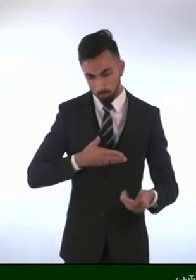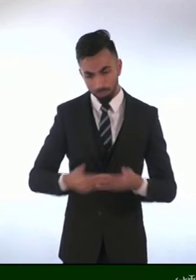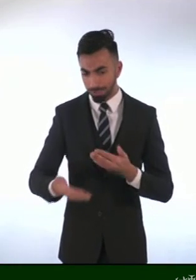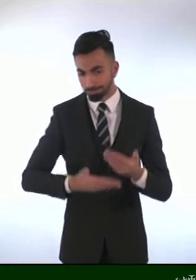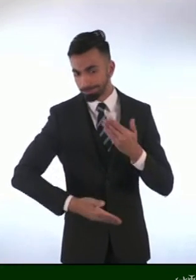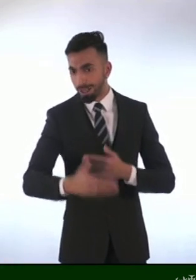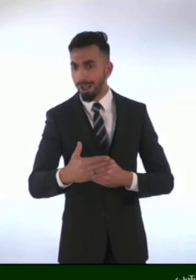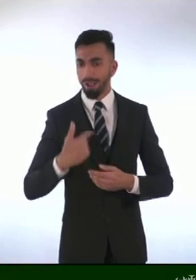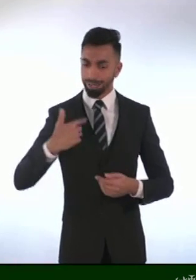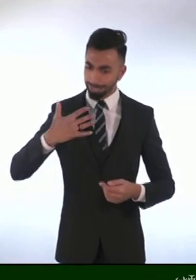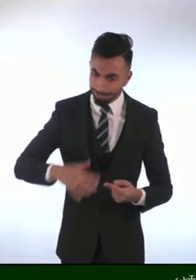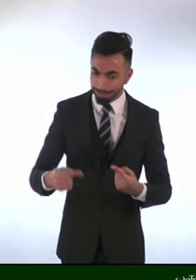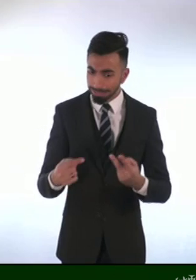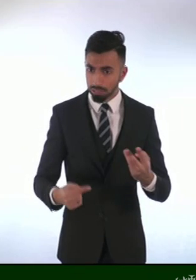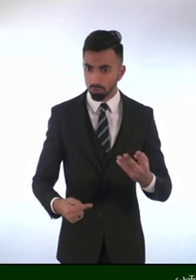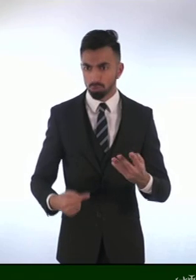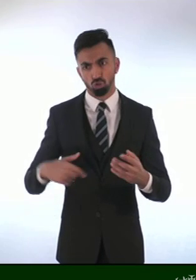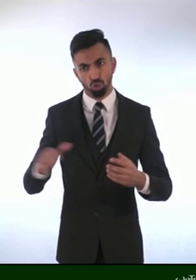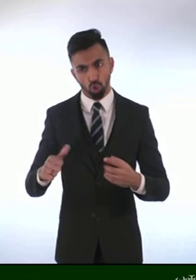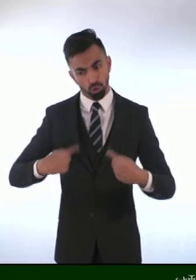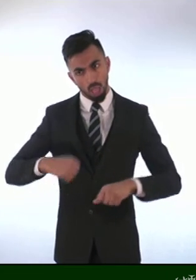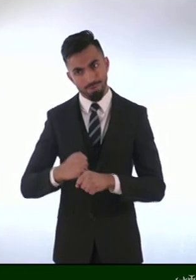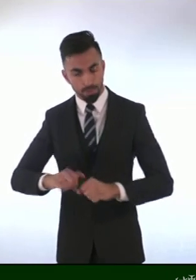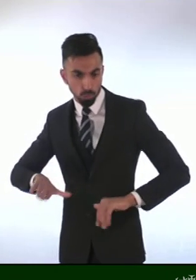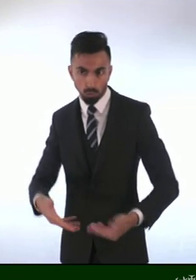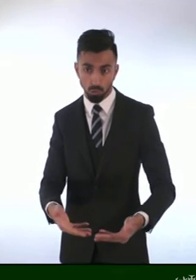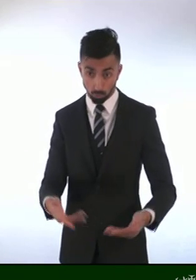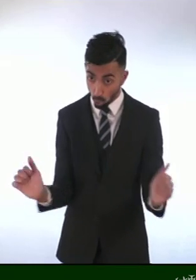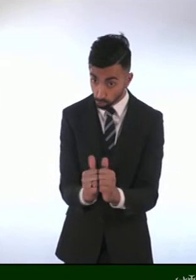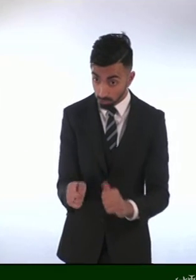I wholly endorse what my honourable Friend has said.